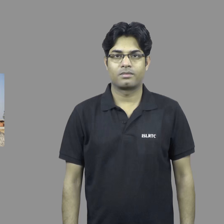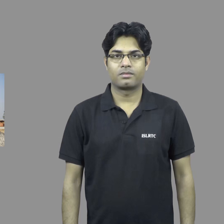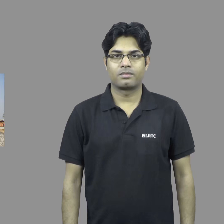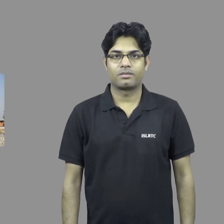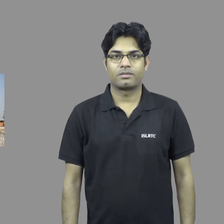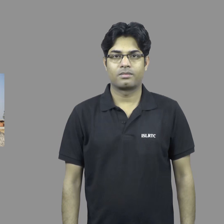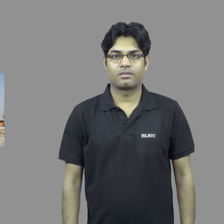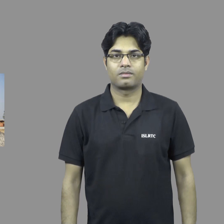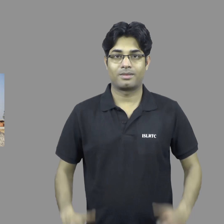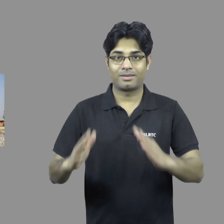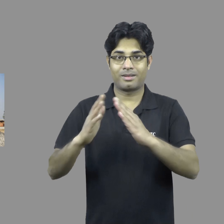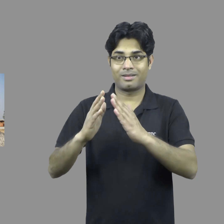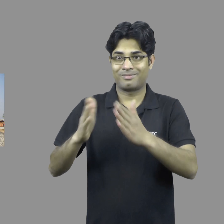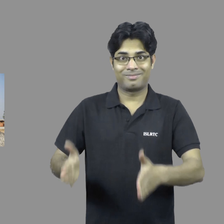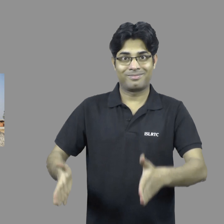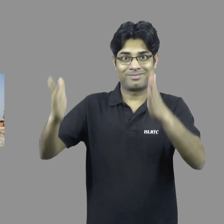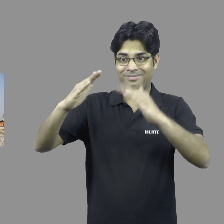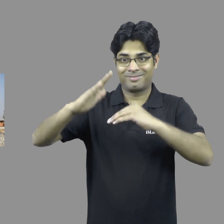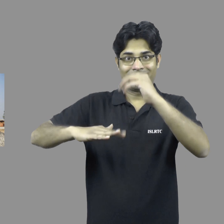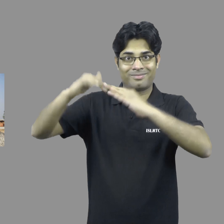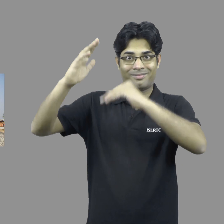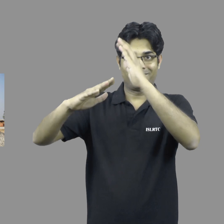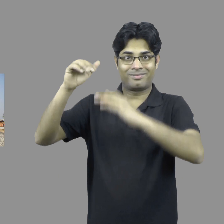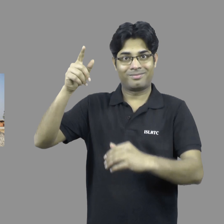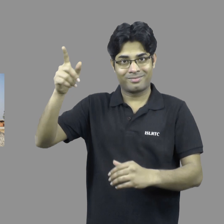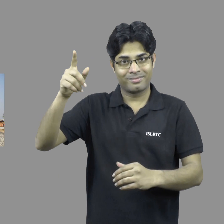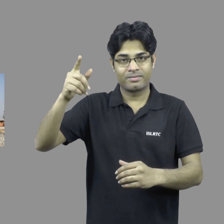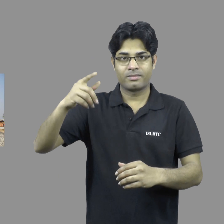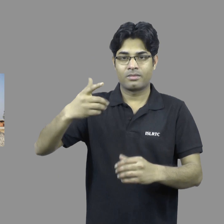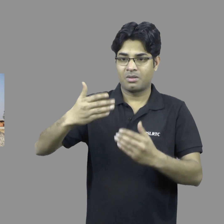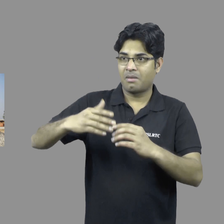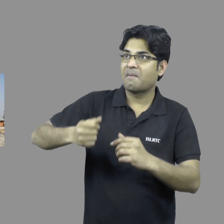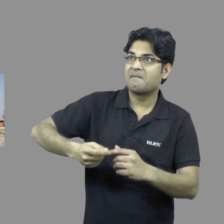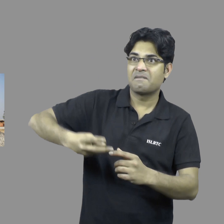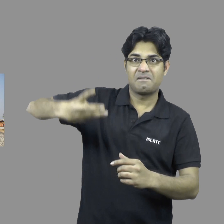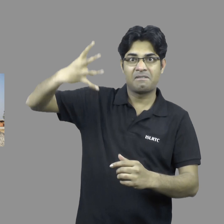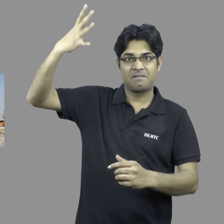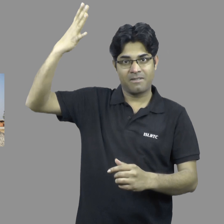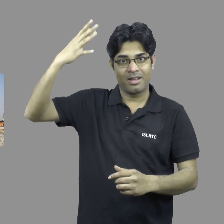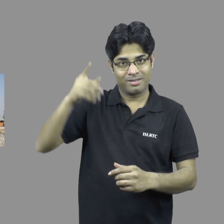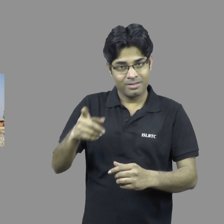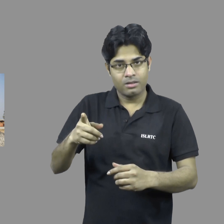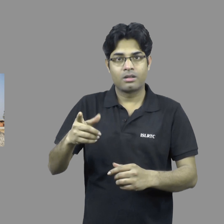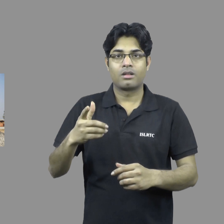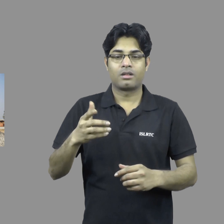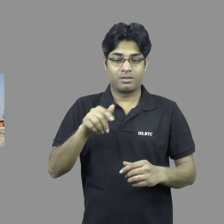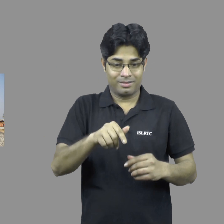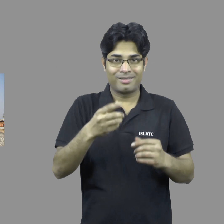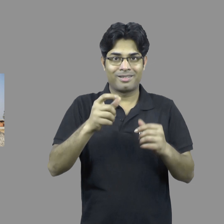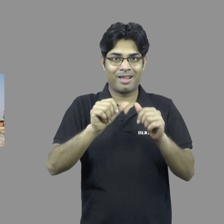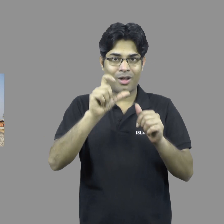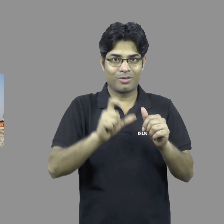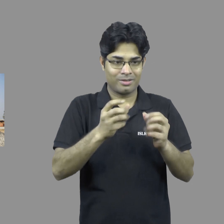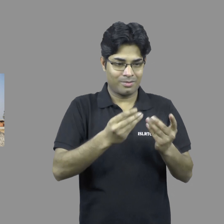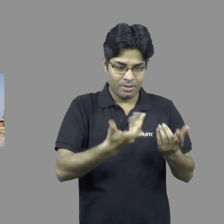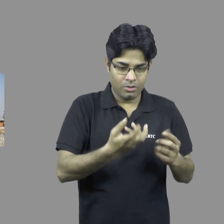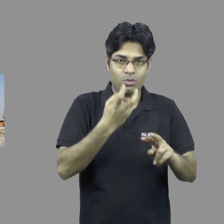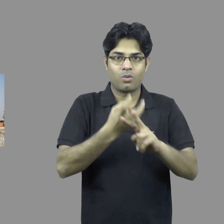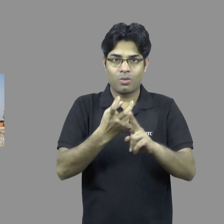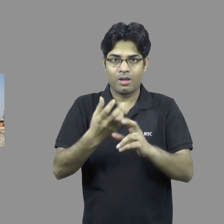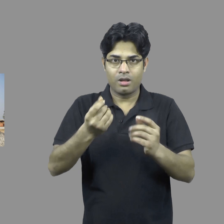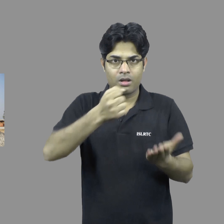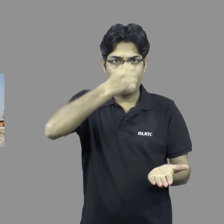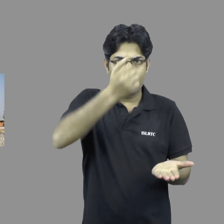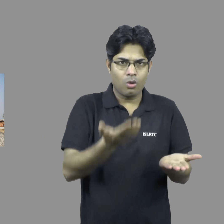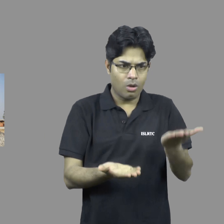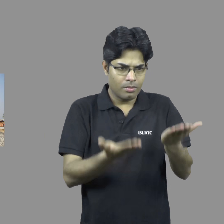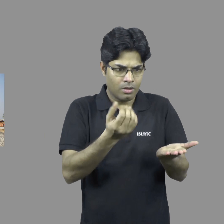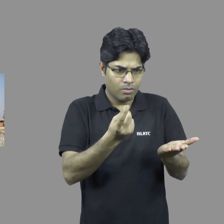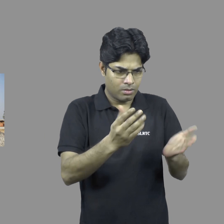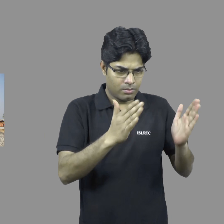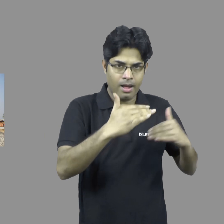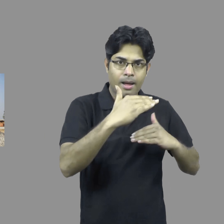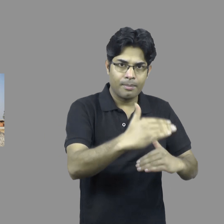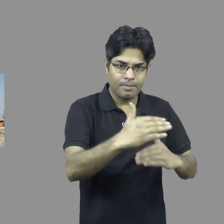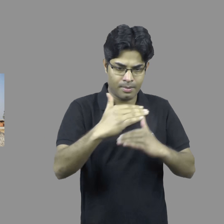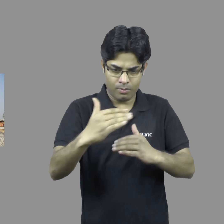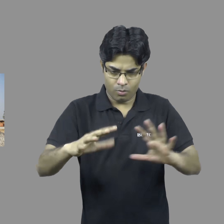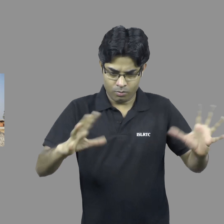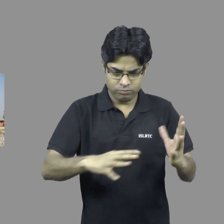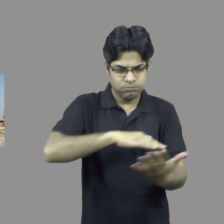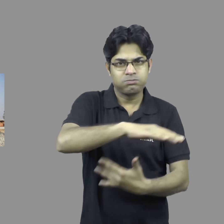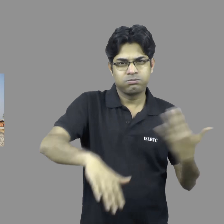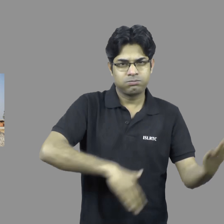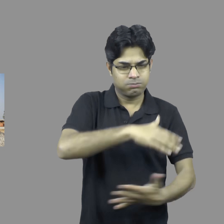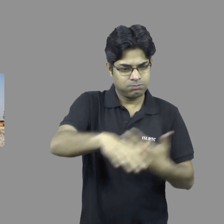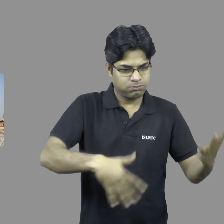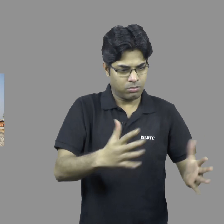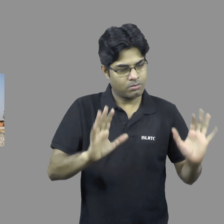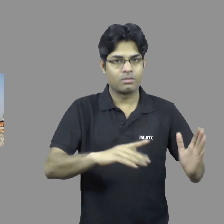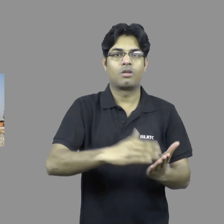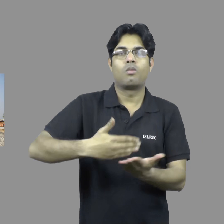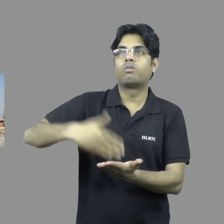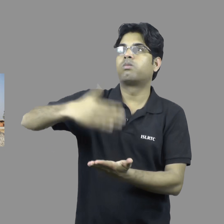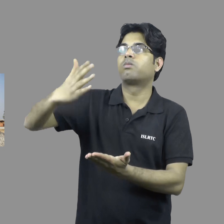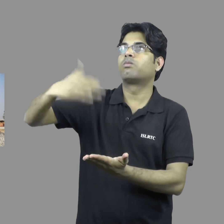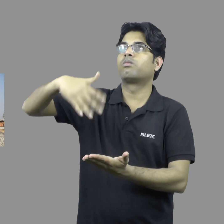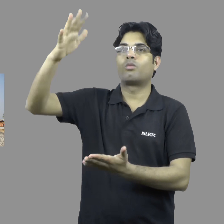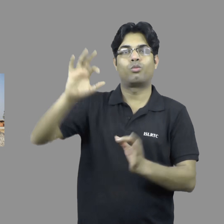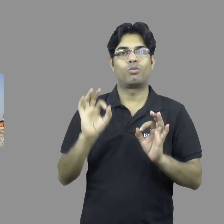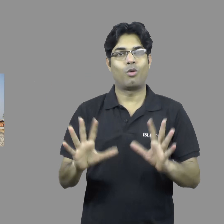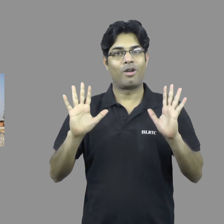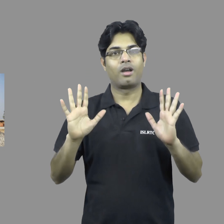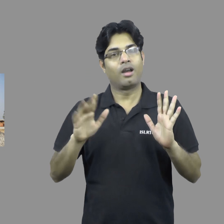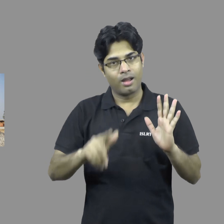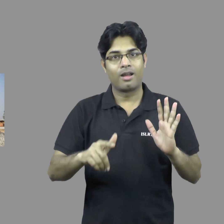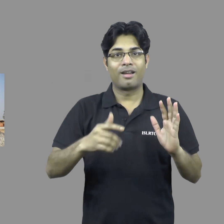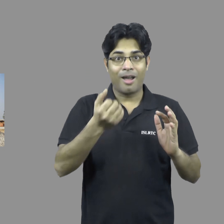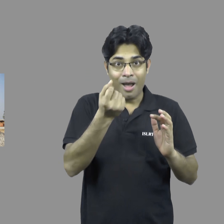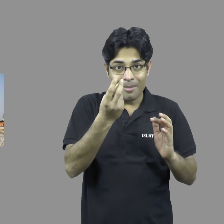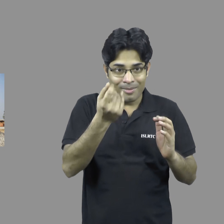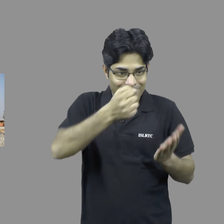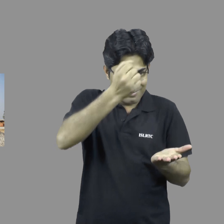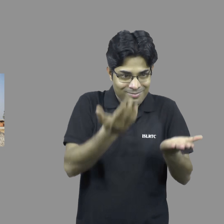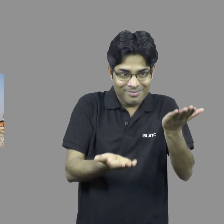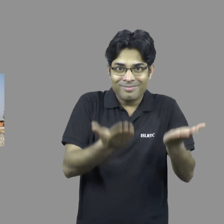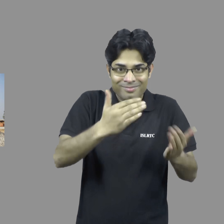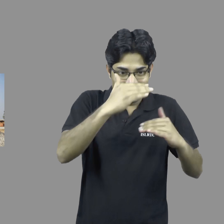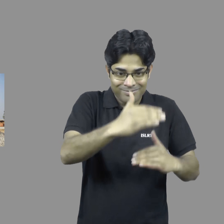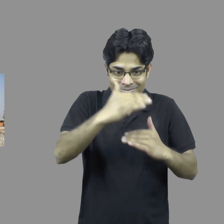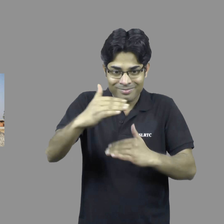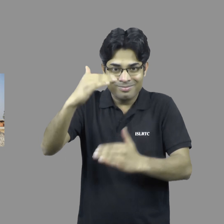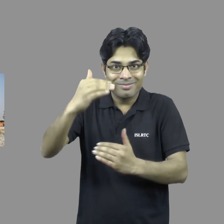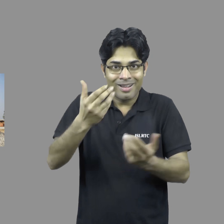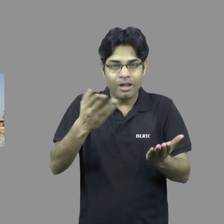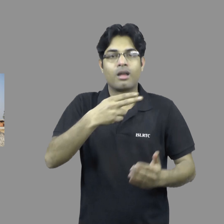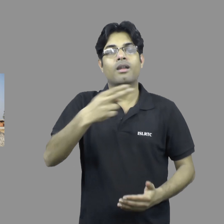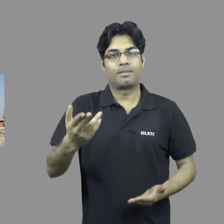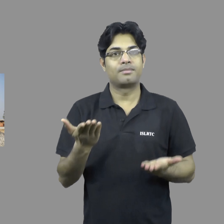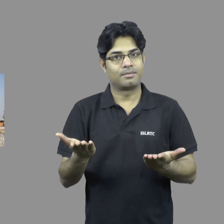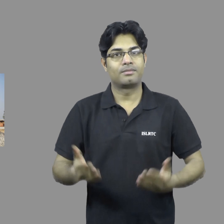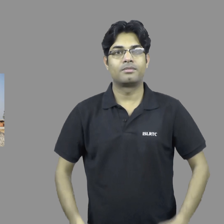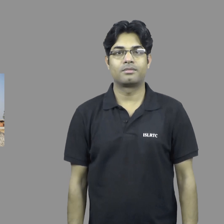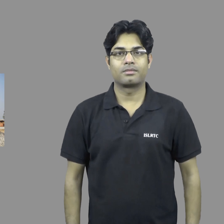Batching